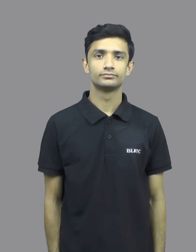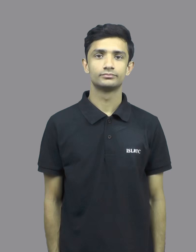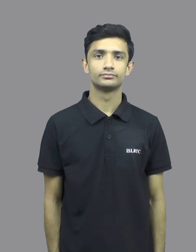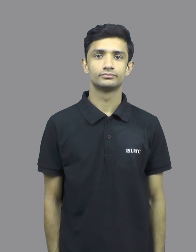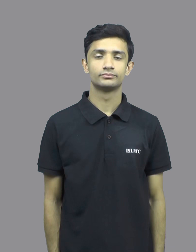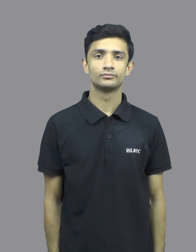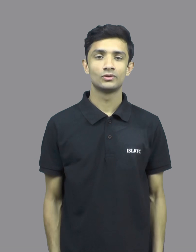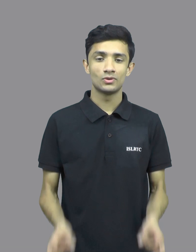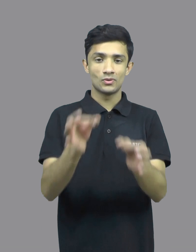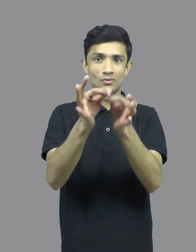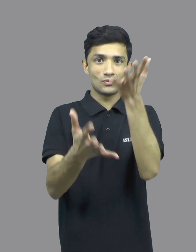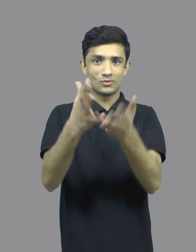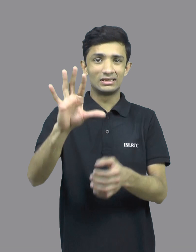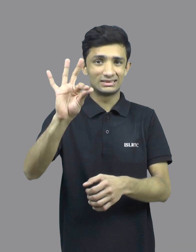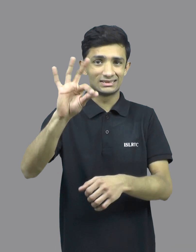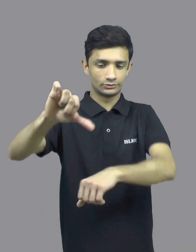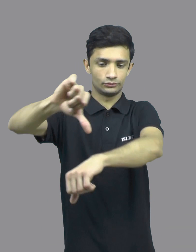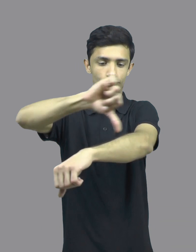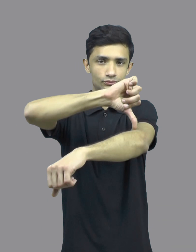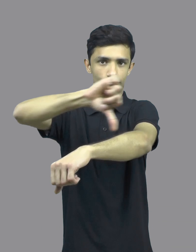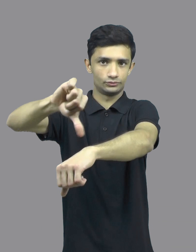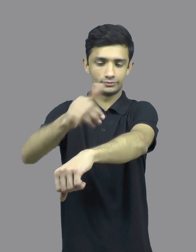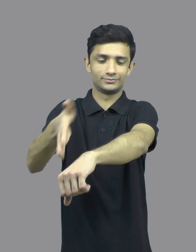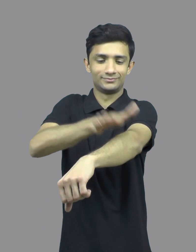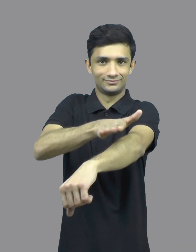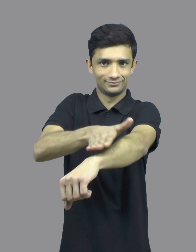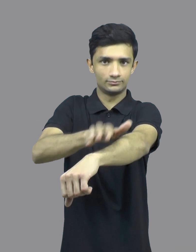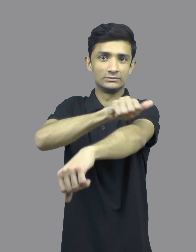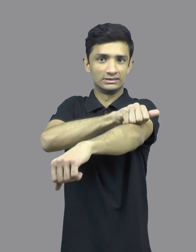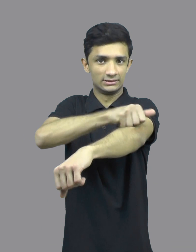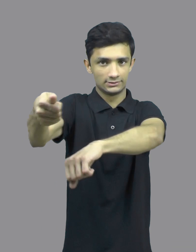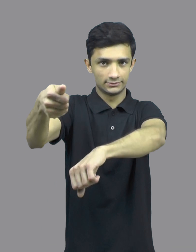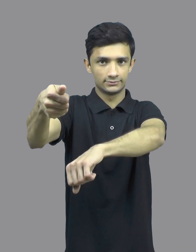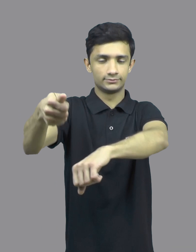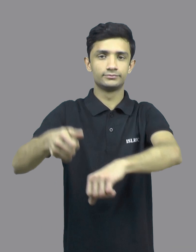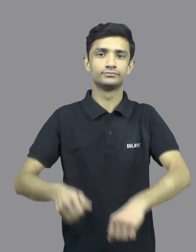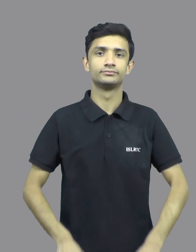Waxing (Hair Removal)